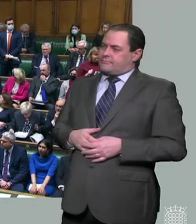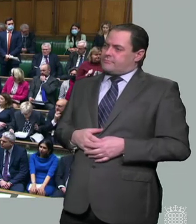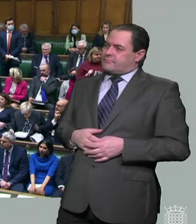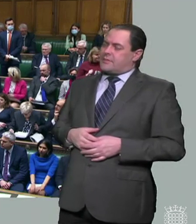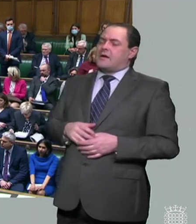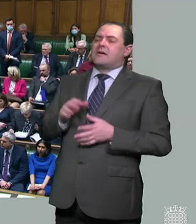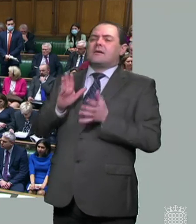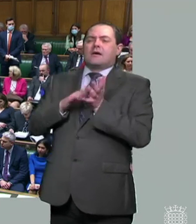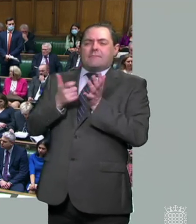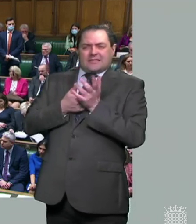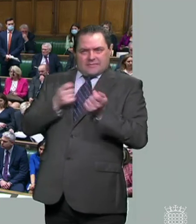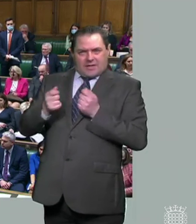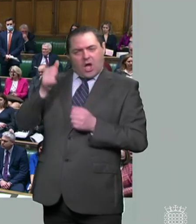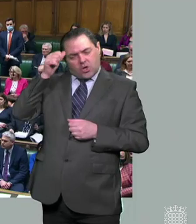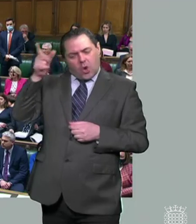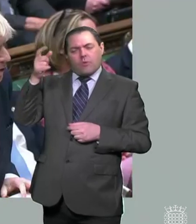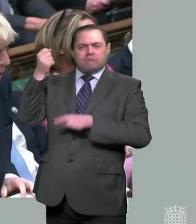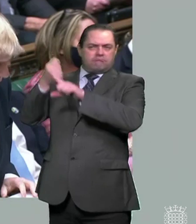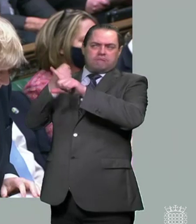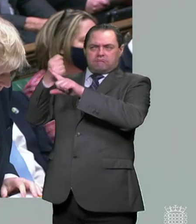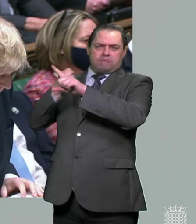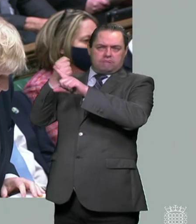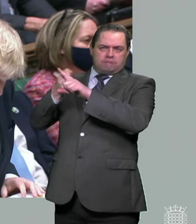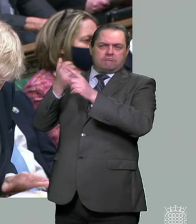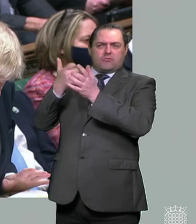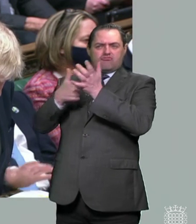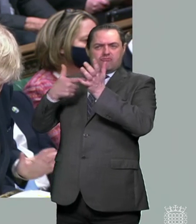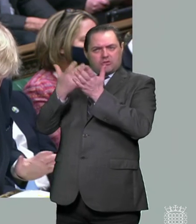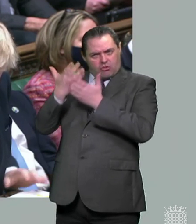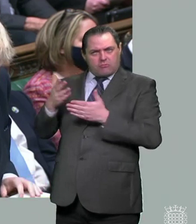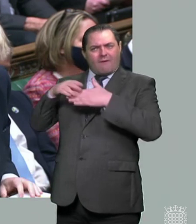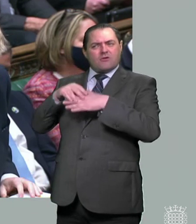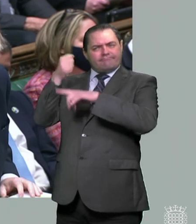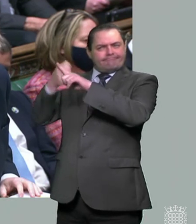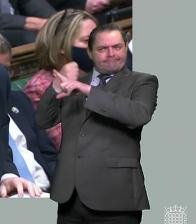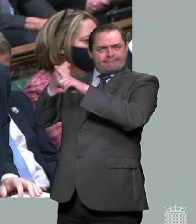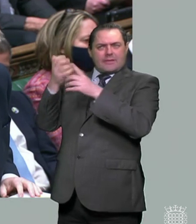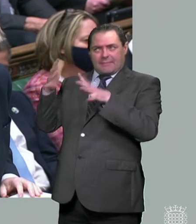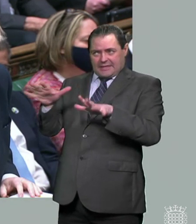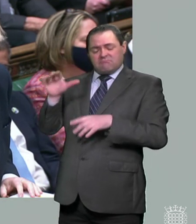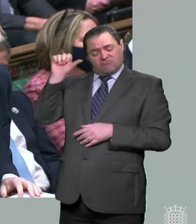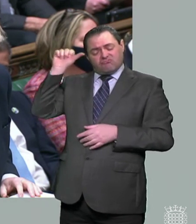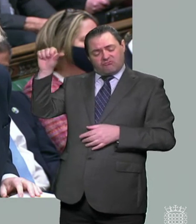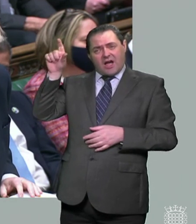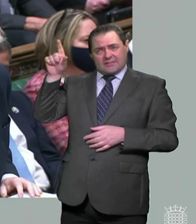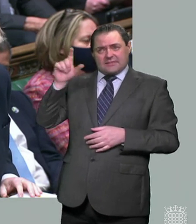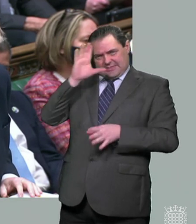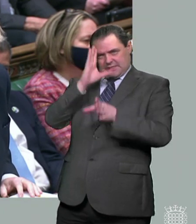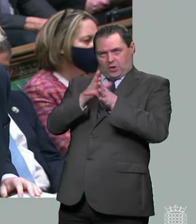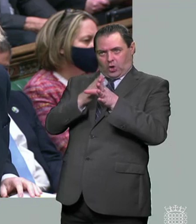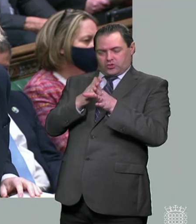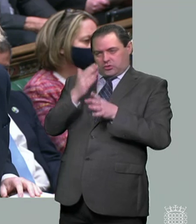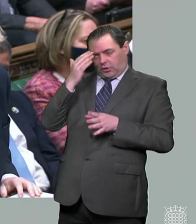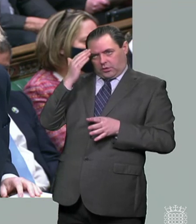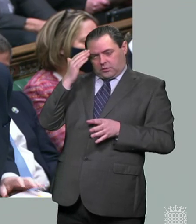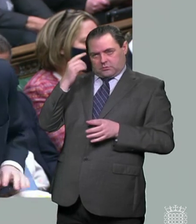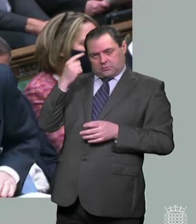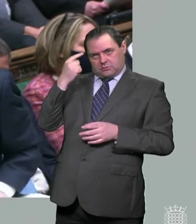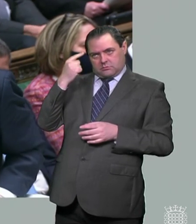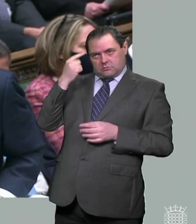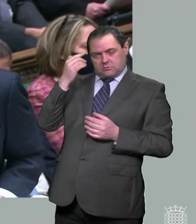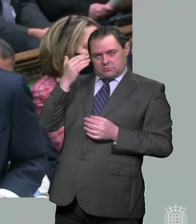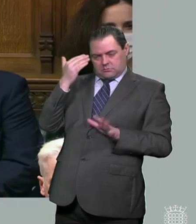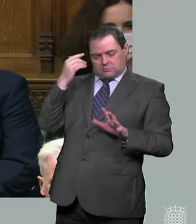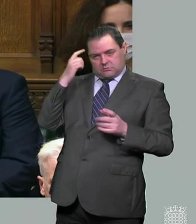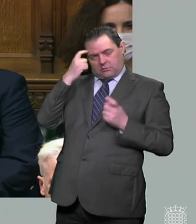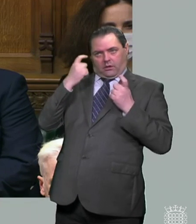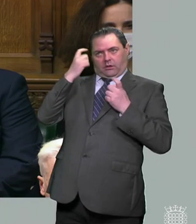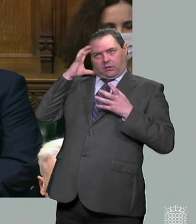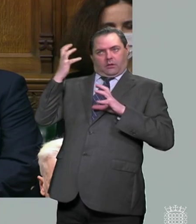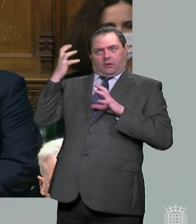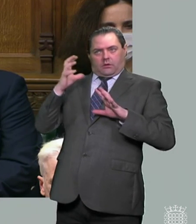I know that my right honourable Friend has campaigned on this issue assiduously, and he is quite right about the psychological damage that social media can do.